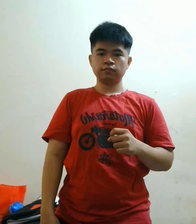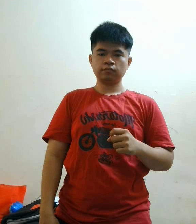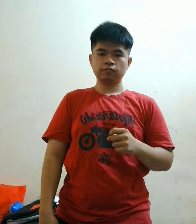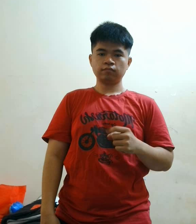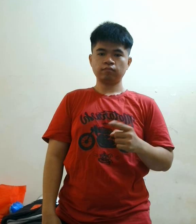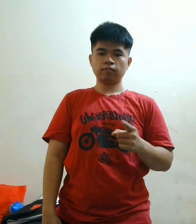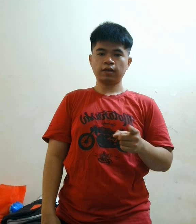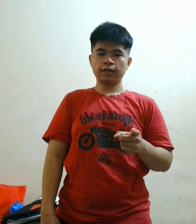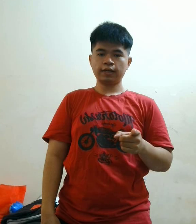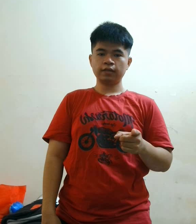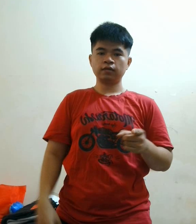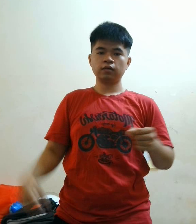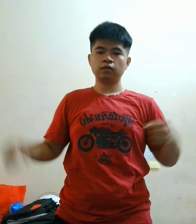ban khoe khong